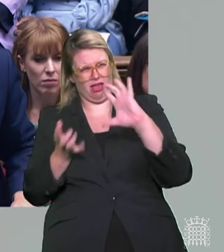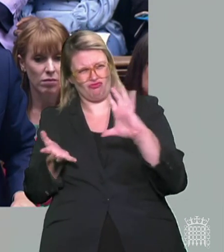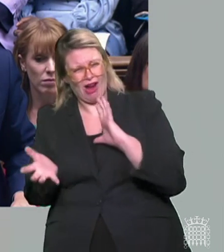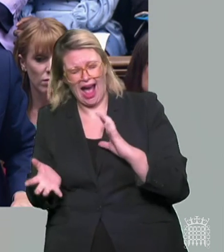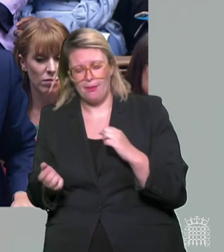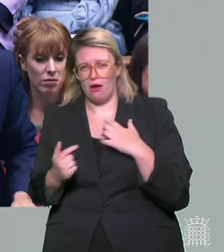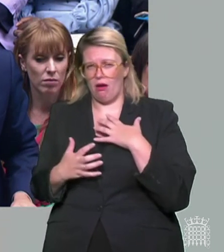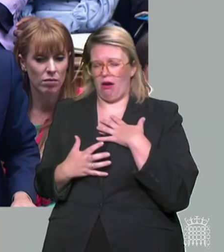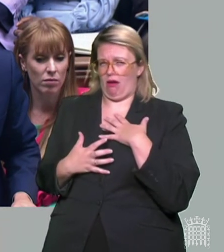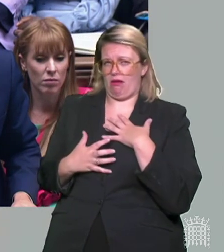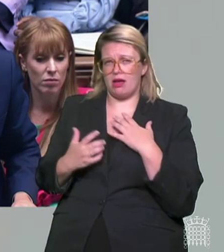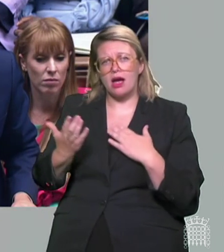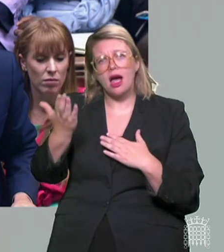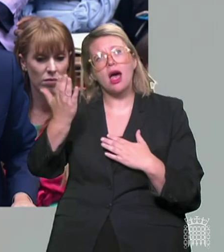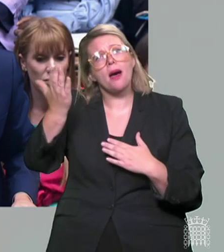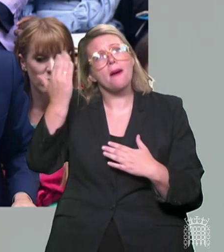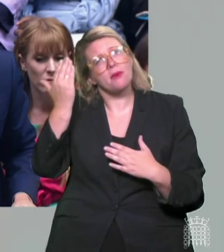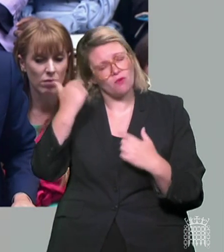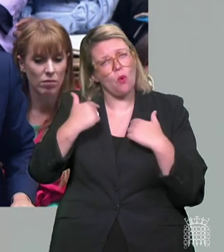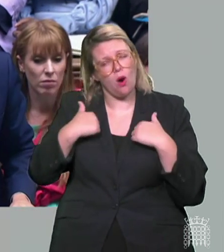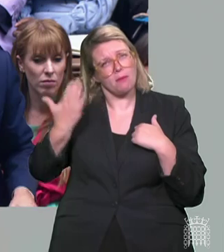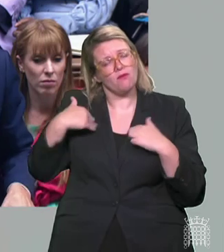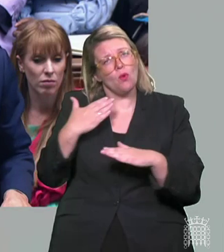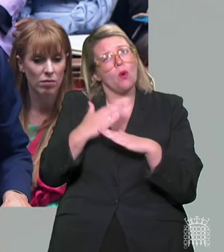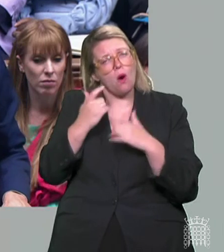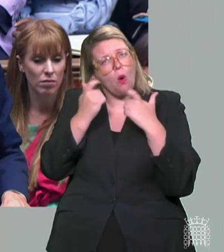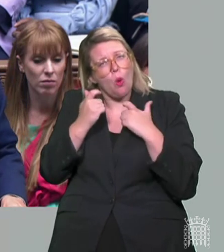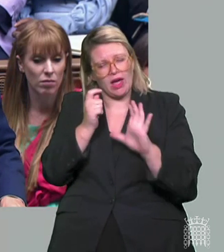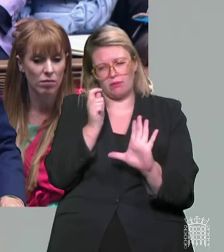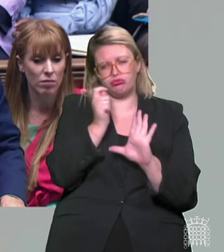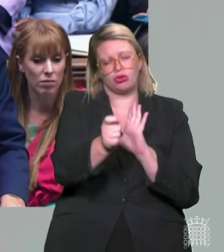When I was prosecuting rapists, I heard that from victims all the time.